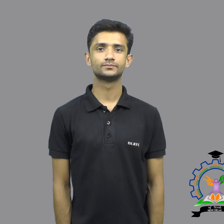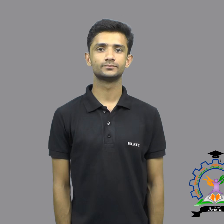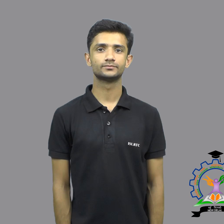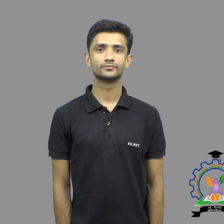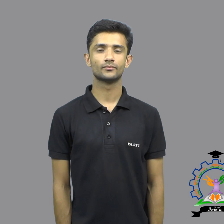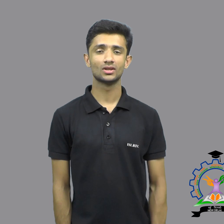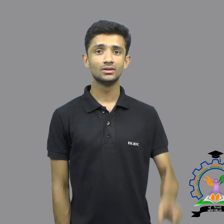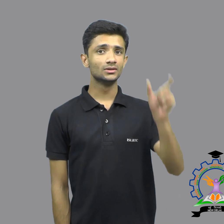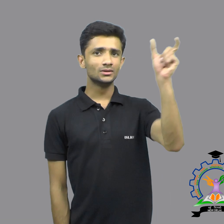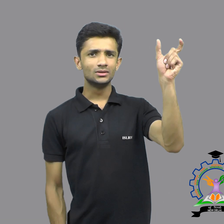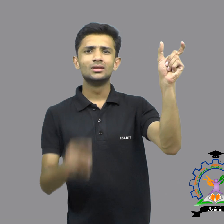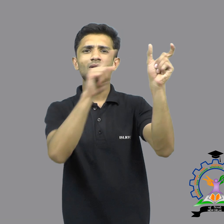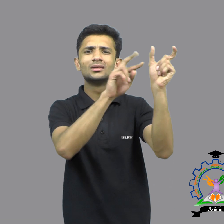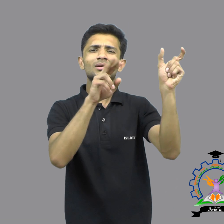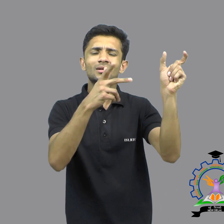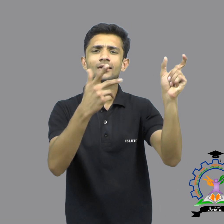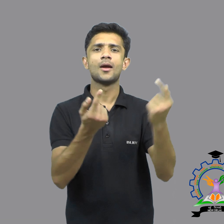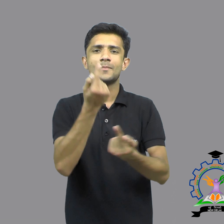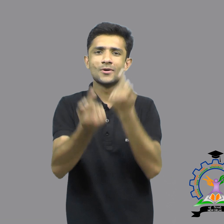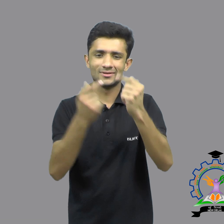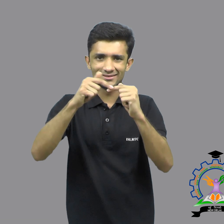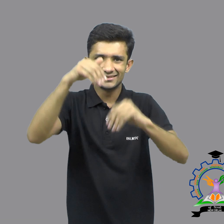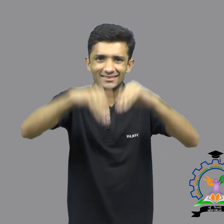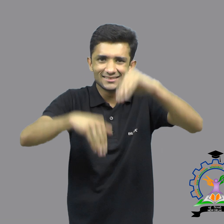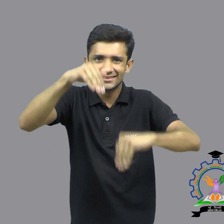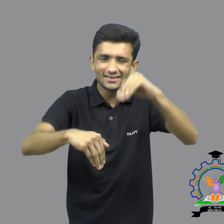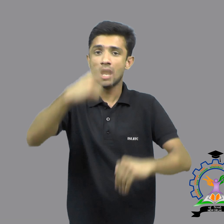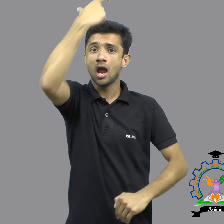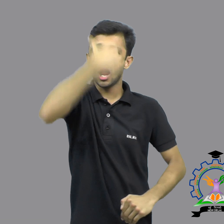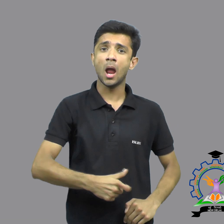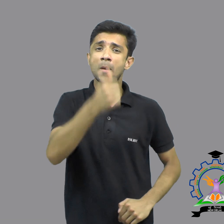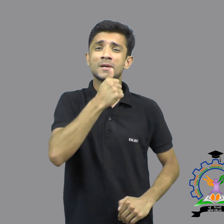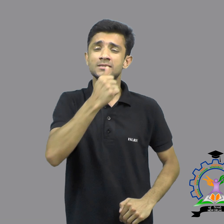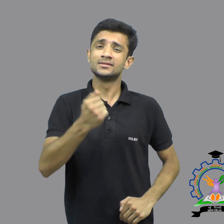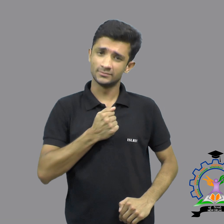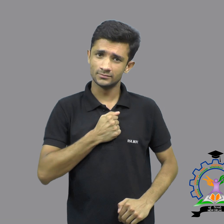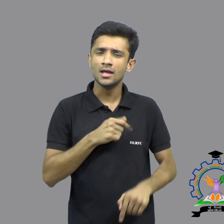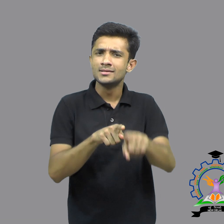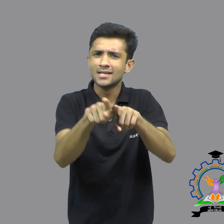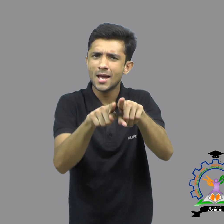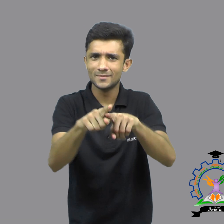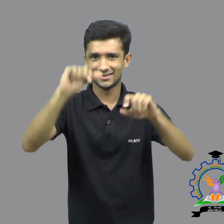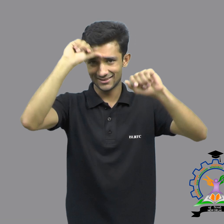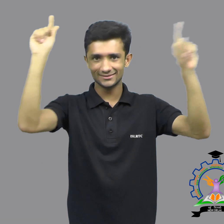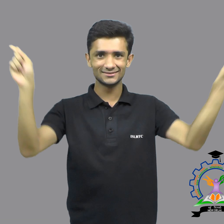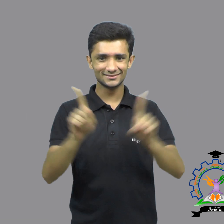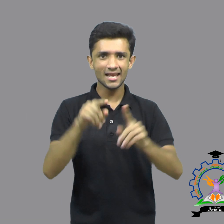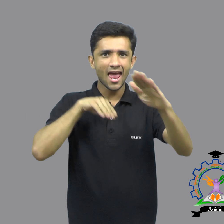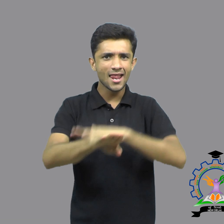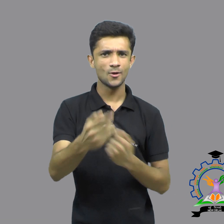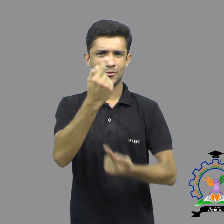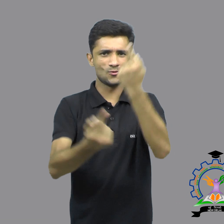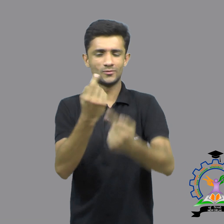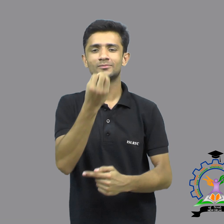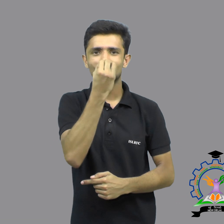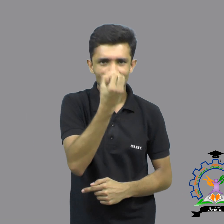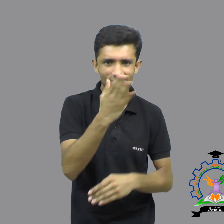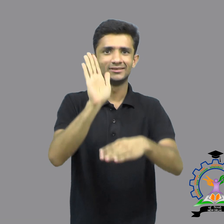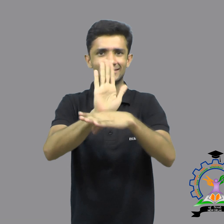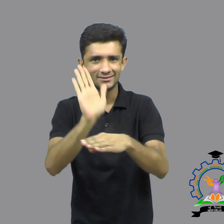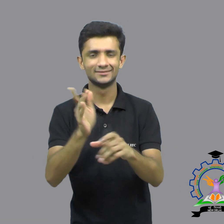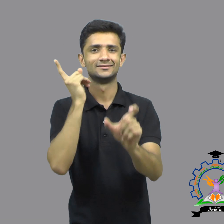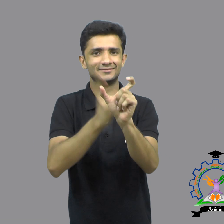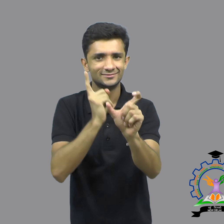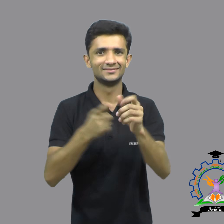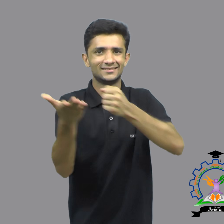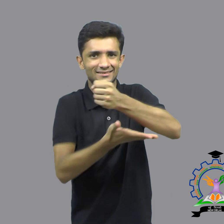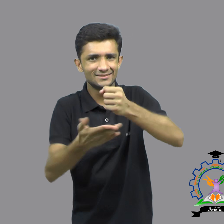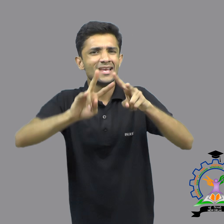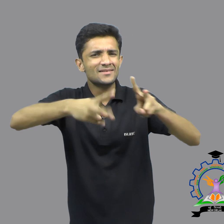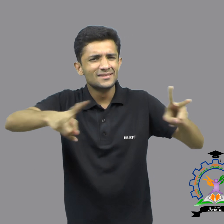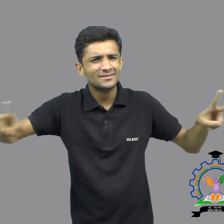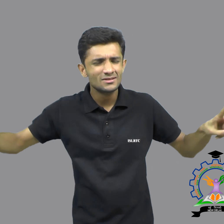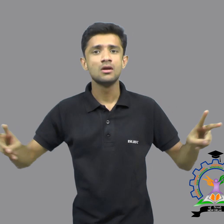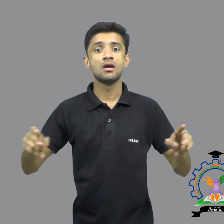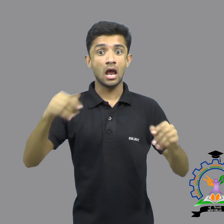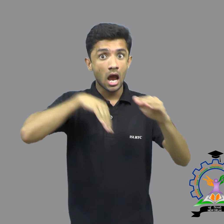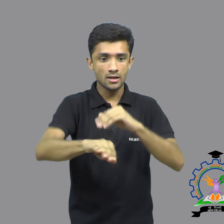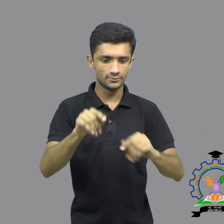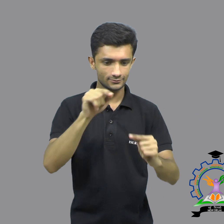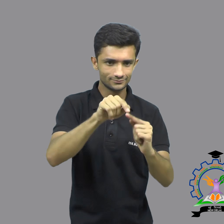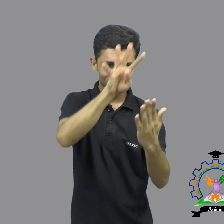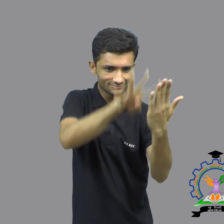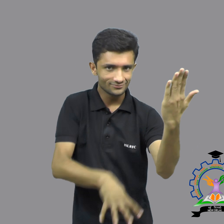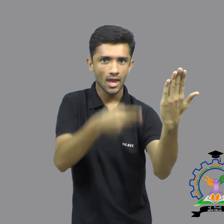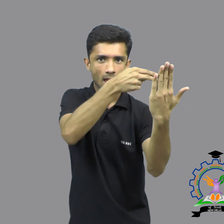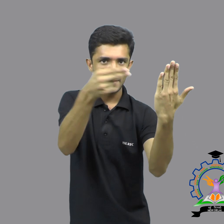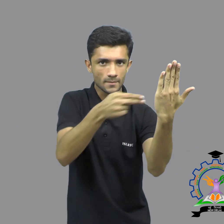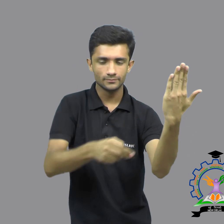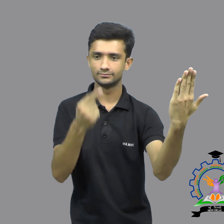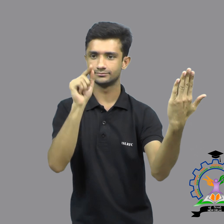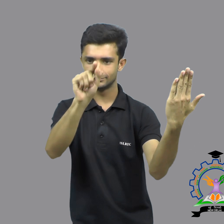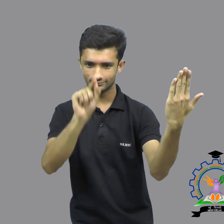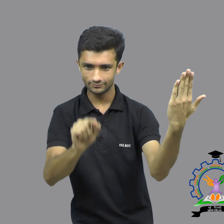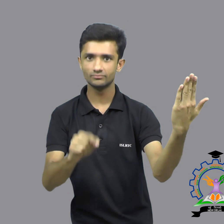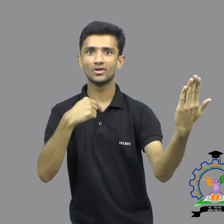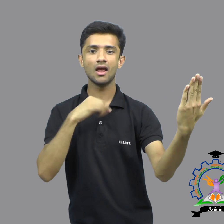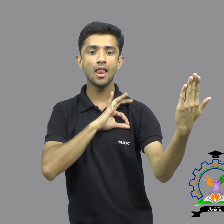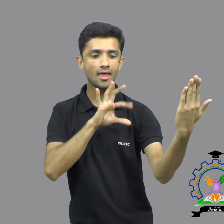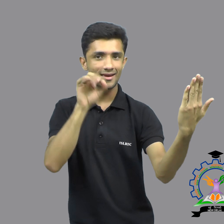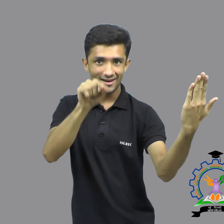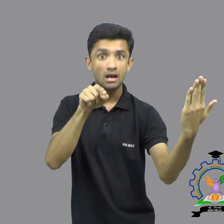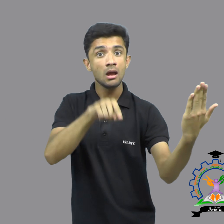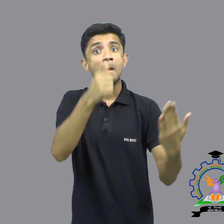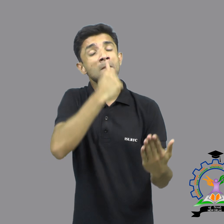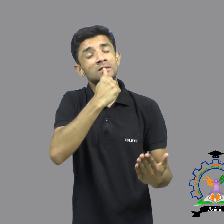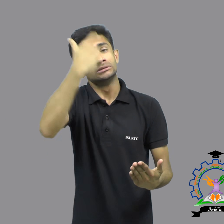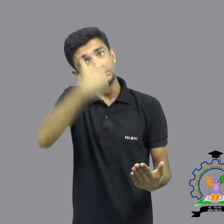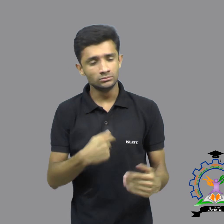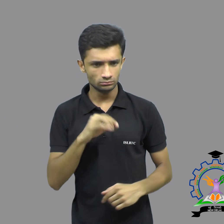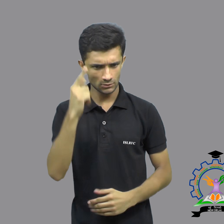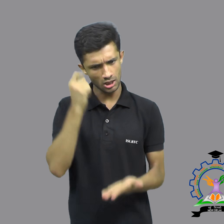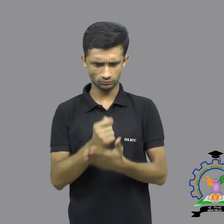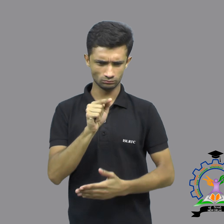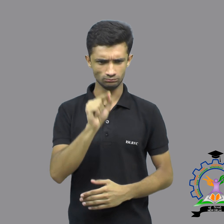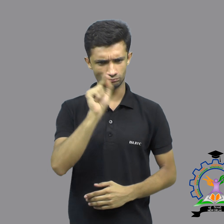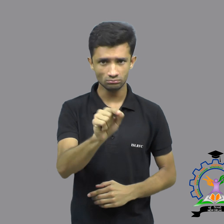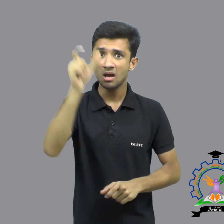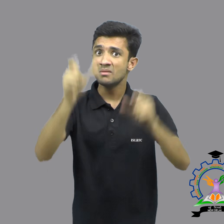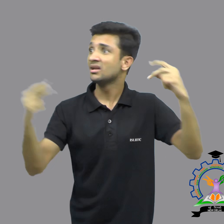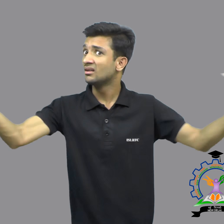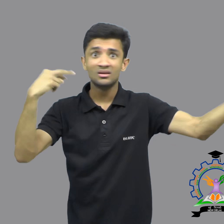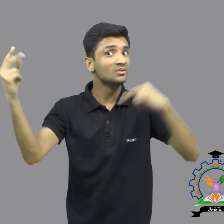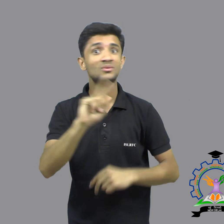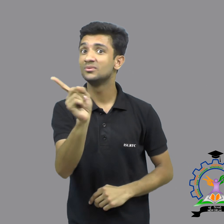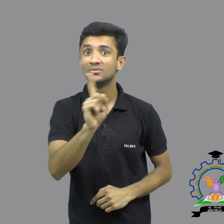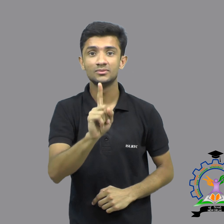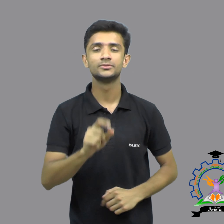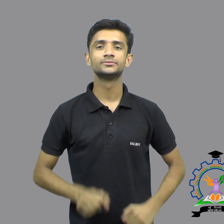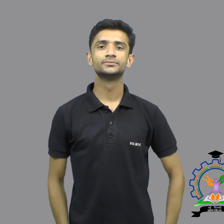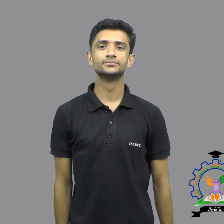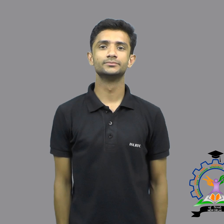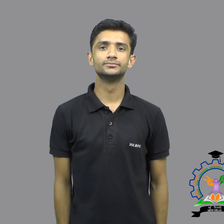Ballot